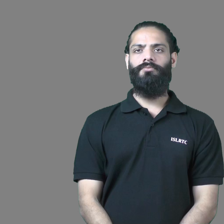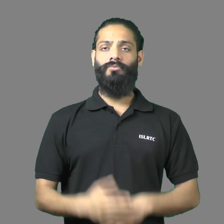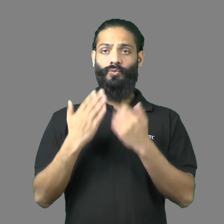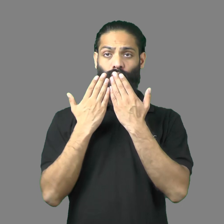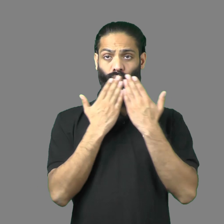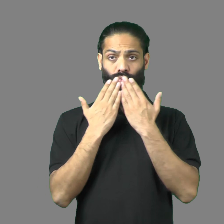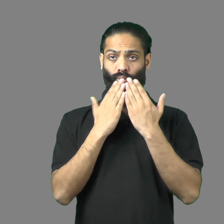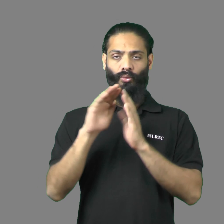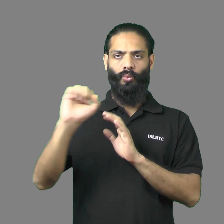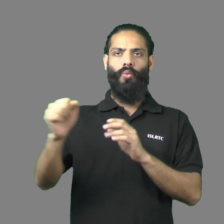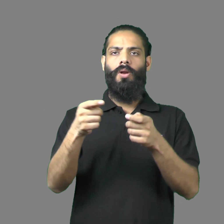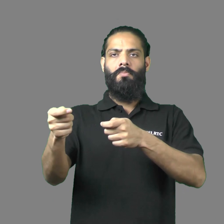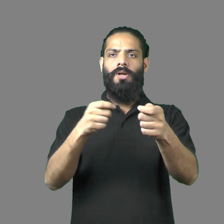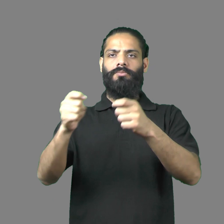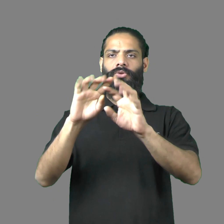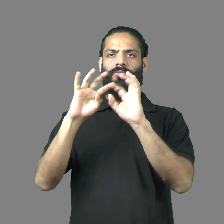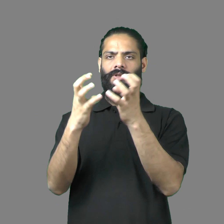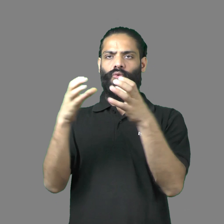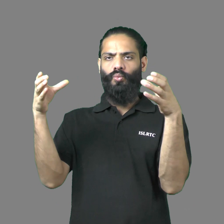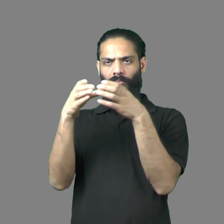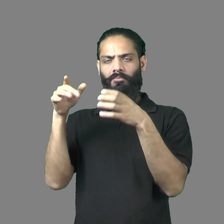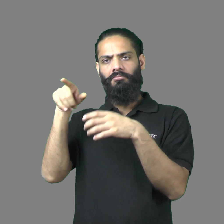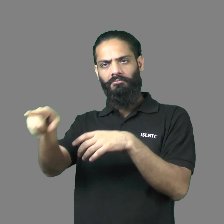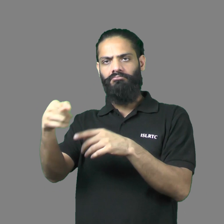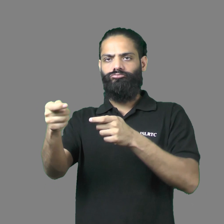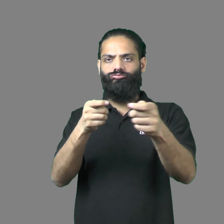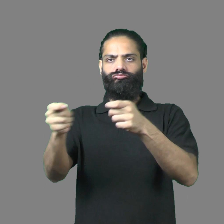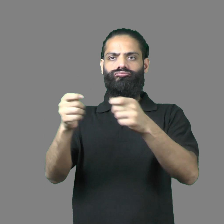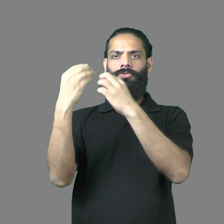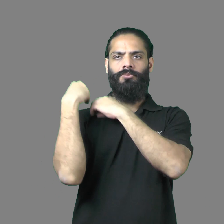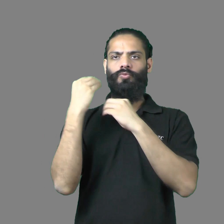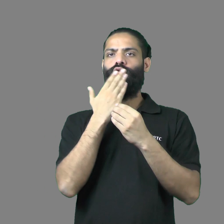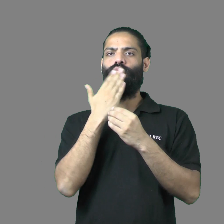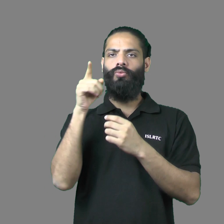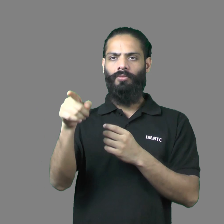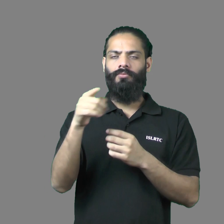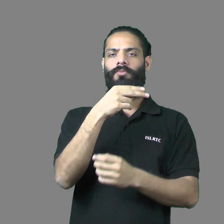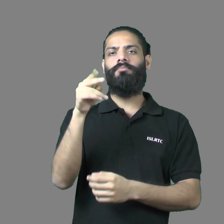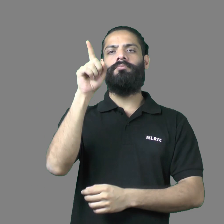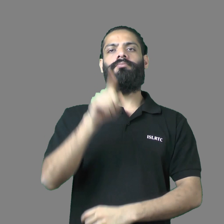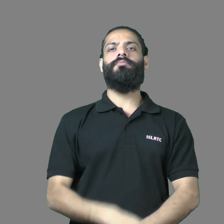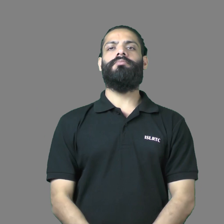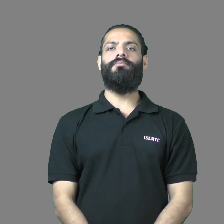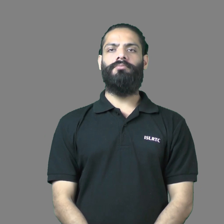School Management Committee (SMC)